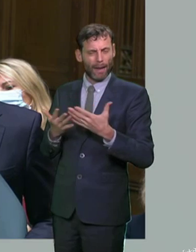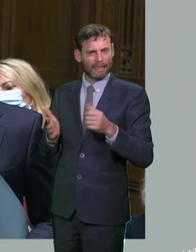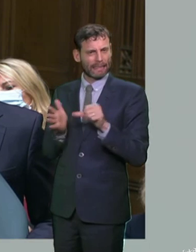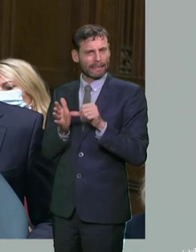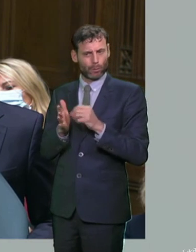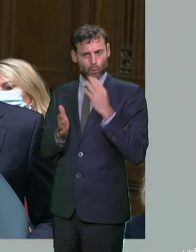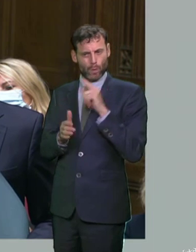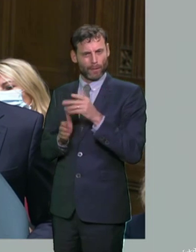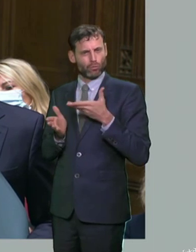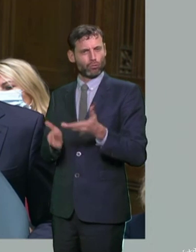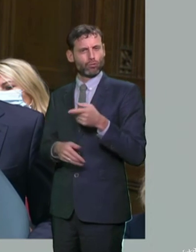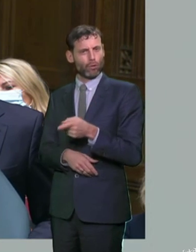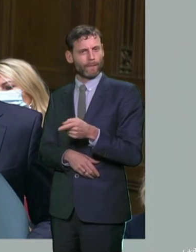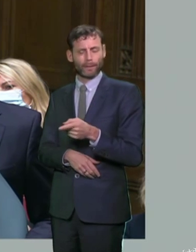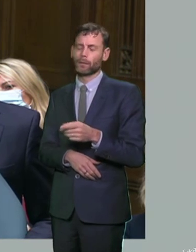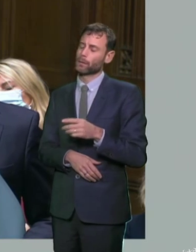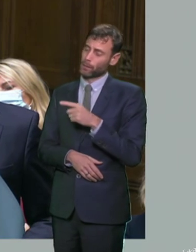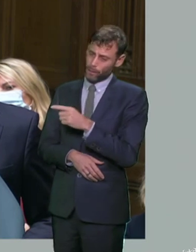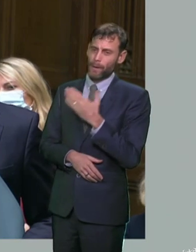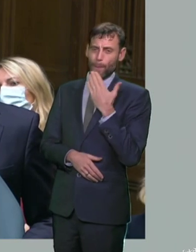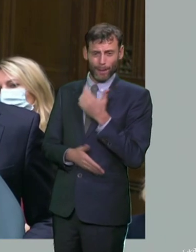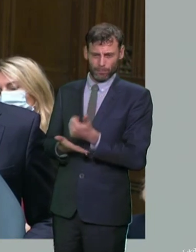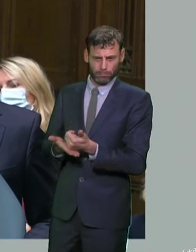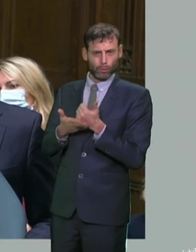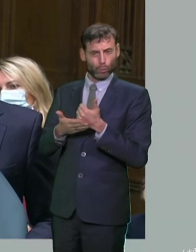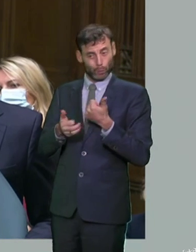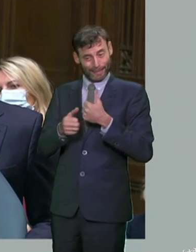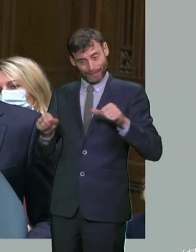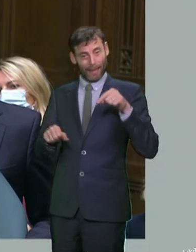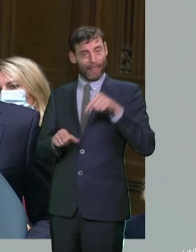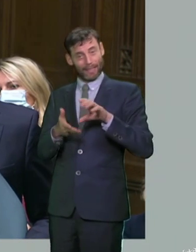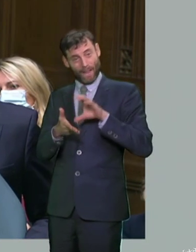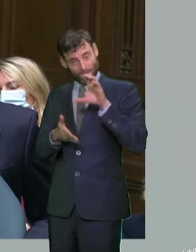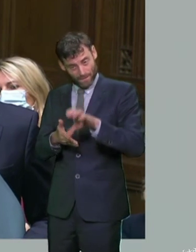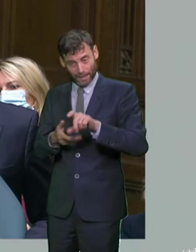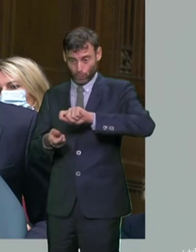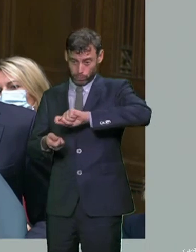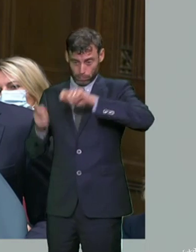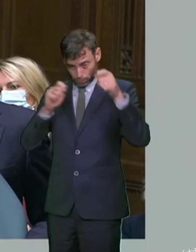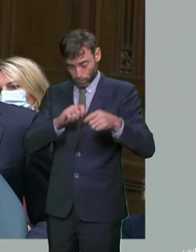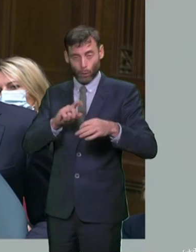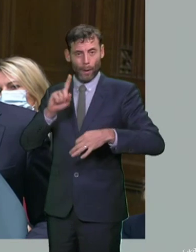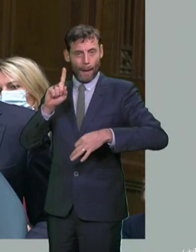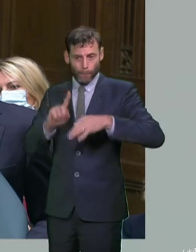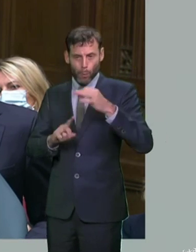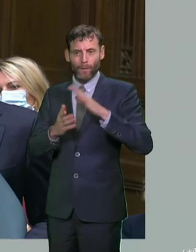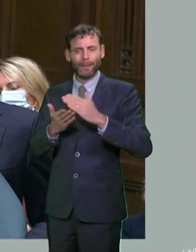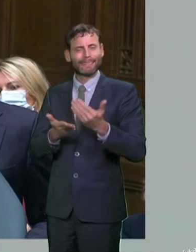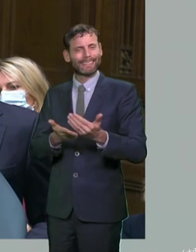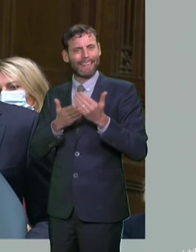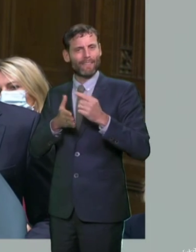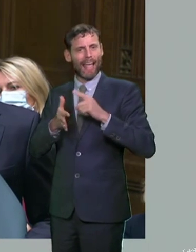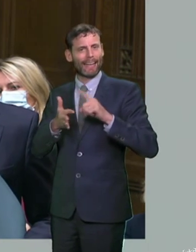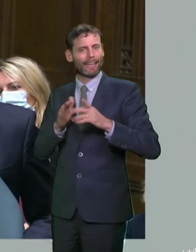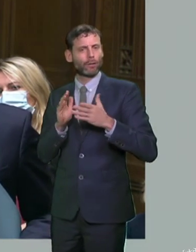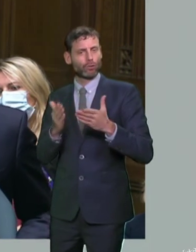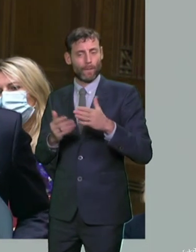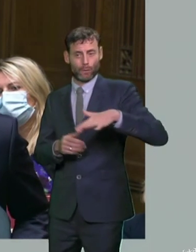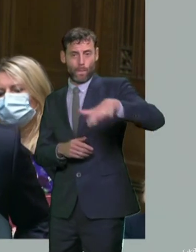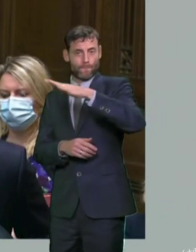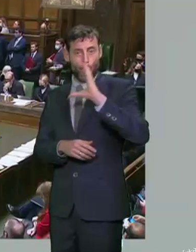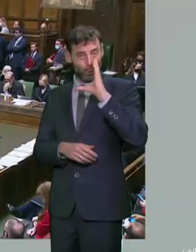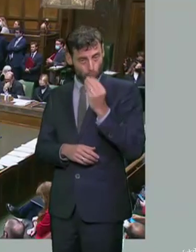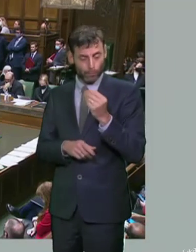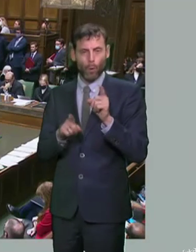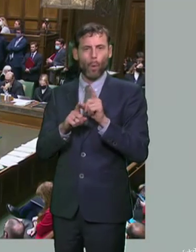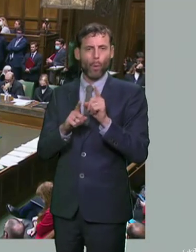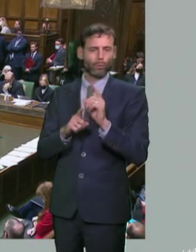Will he do everything possible to help us finally get it across the line so that we can provide safe A&E services for all the people of Shropshire and mid-Wales?